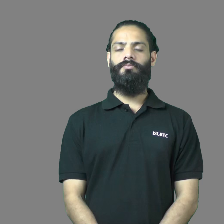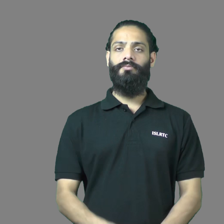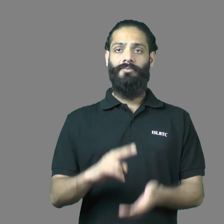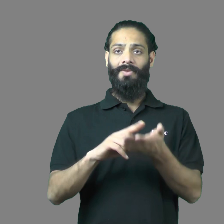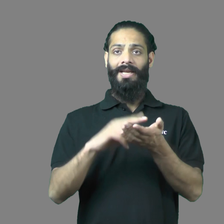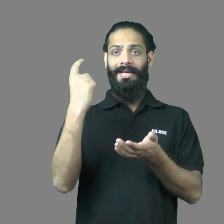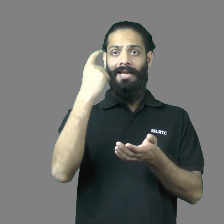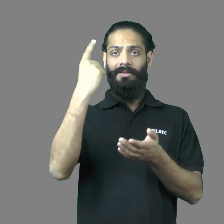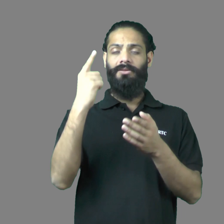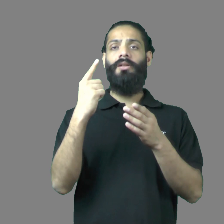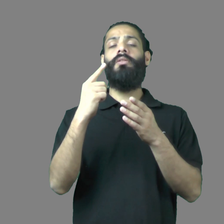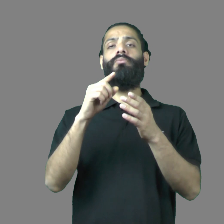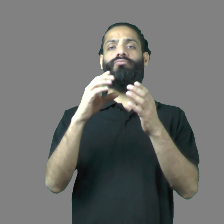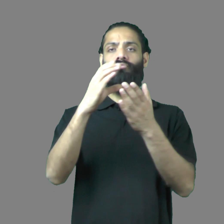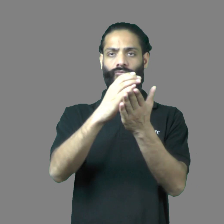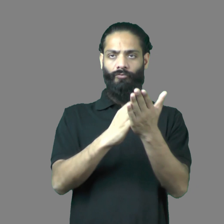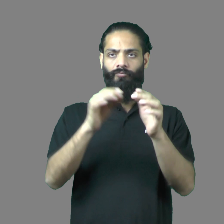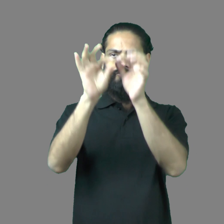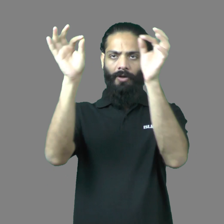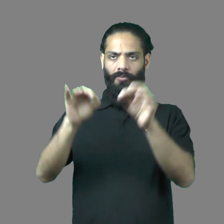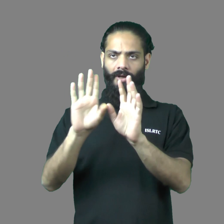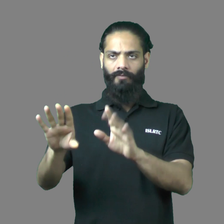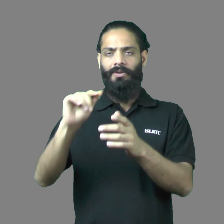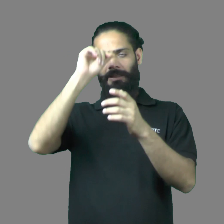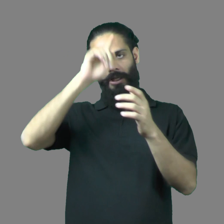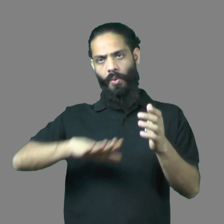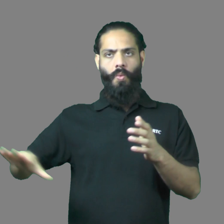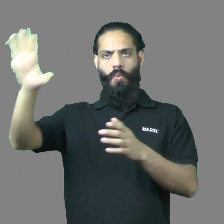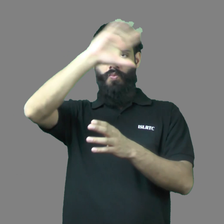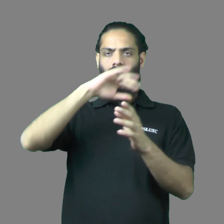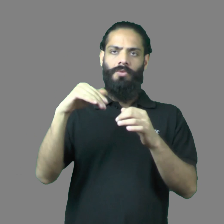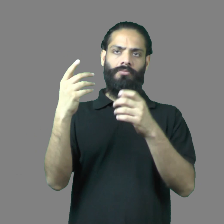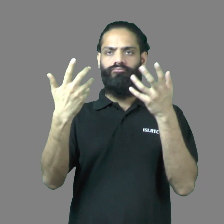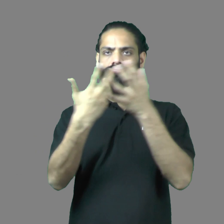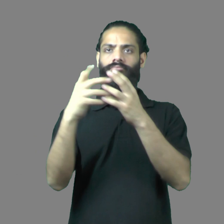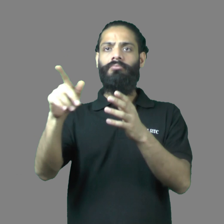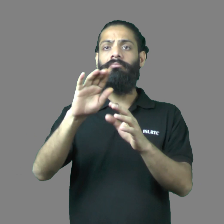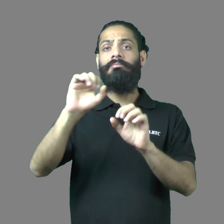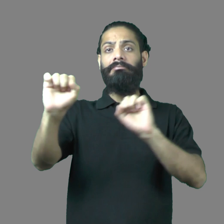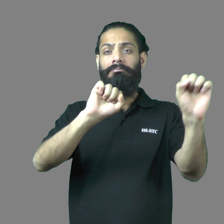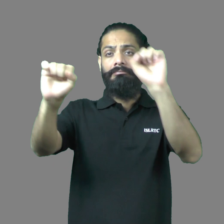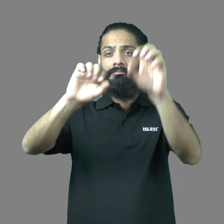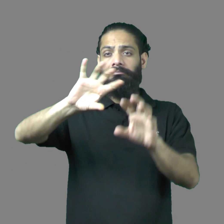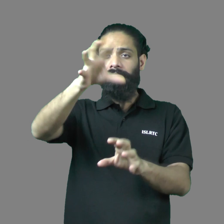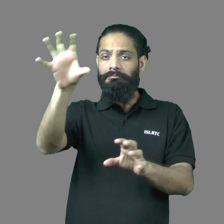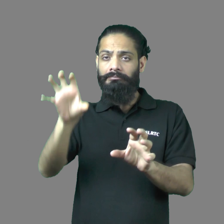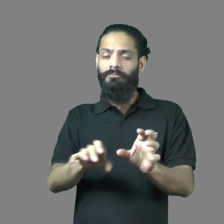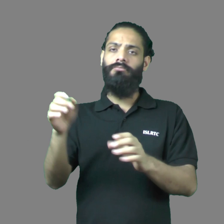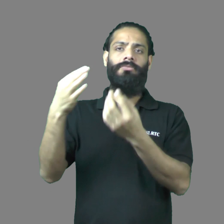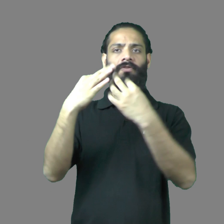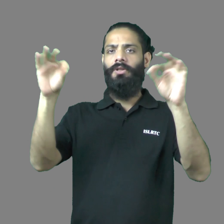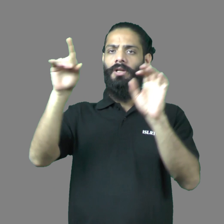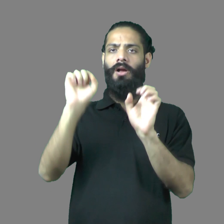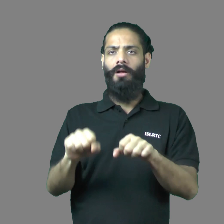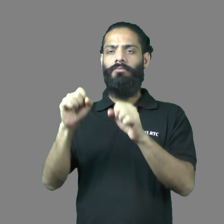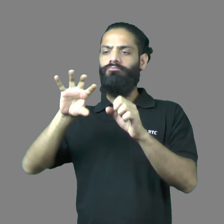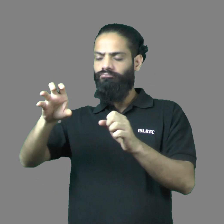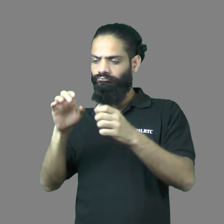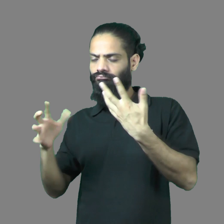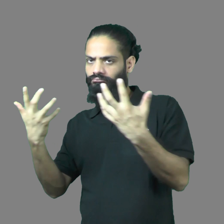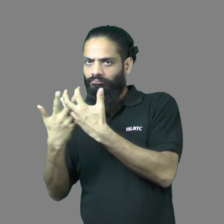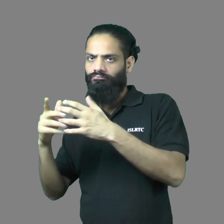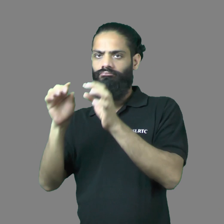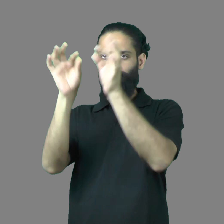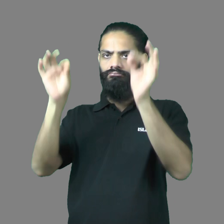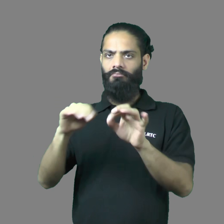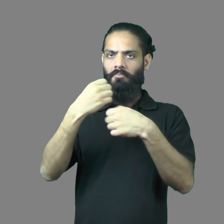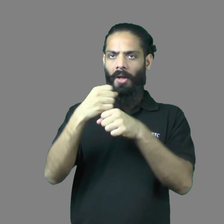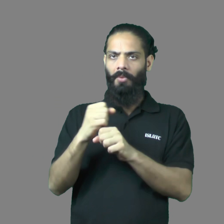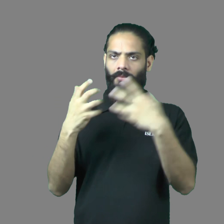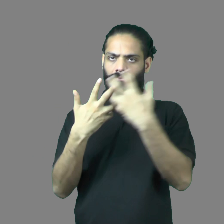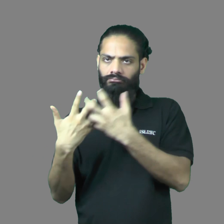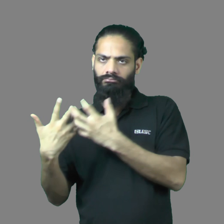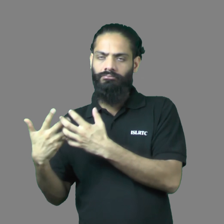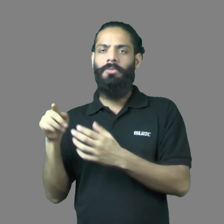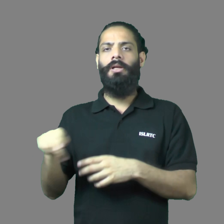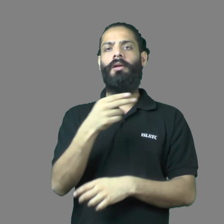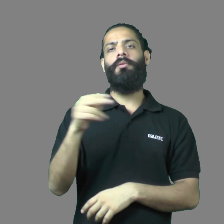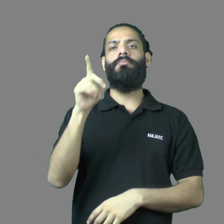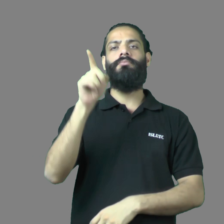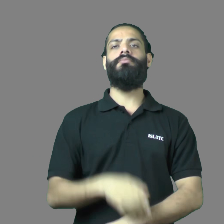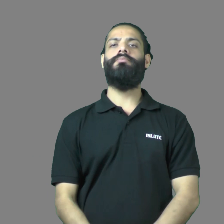State Curricular Framework (SCF)